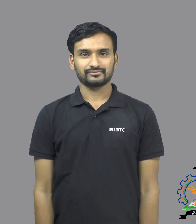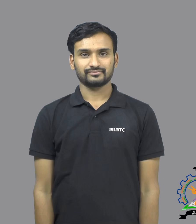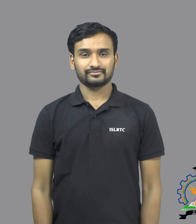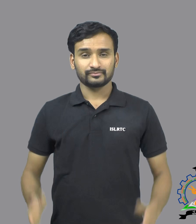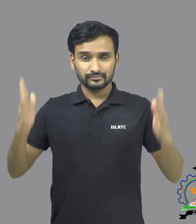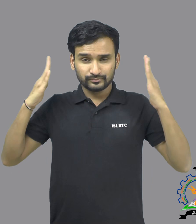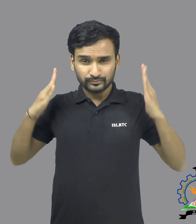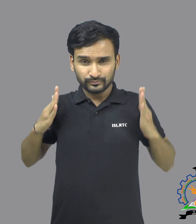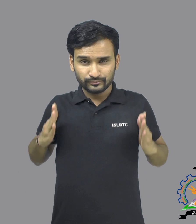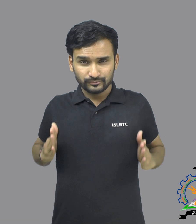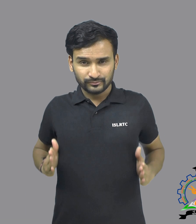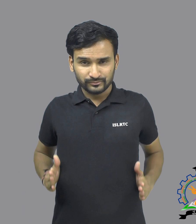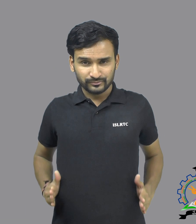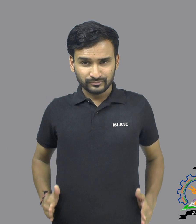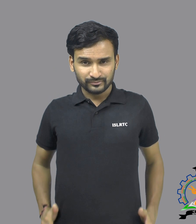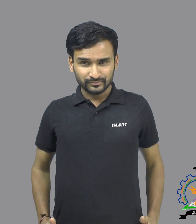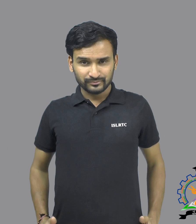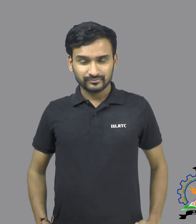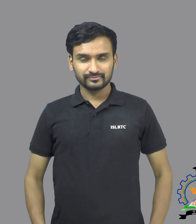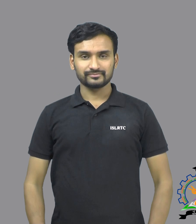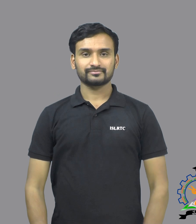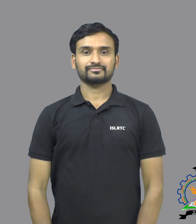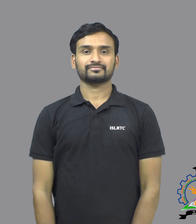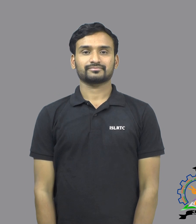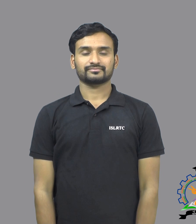Thin Skinny